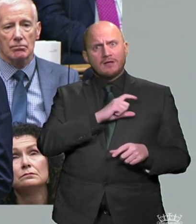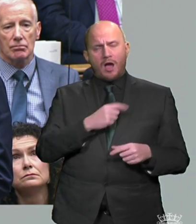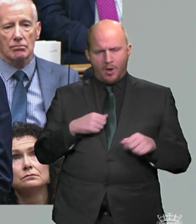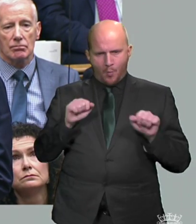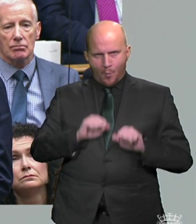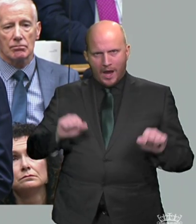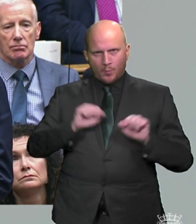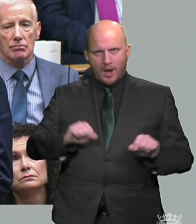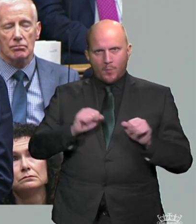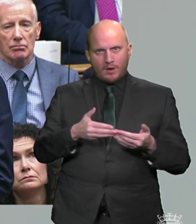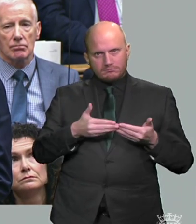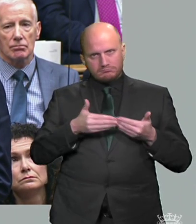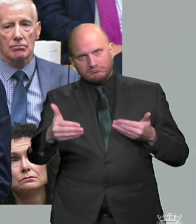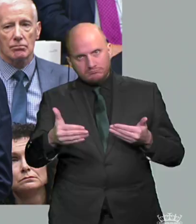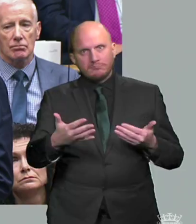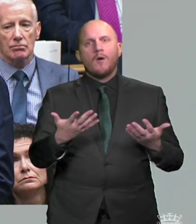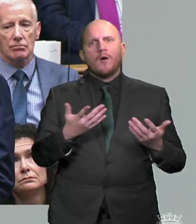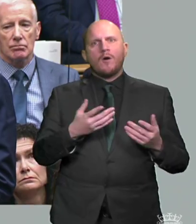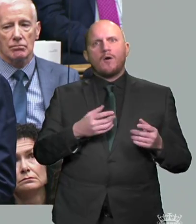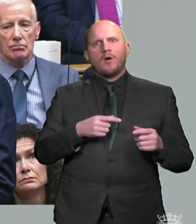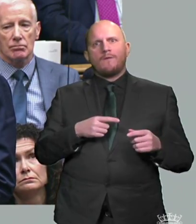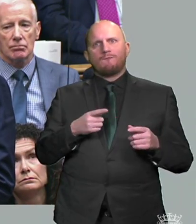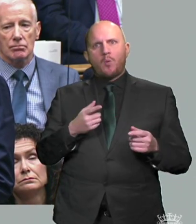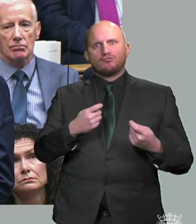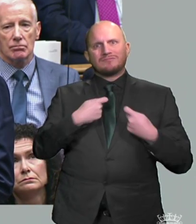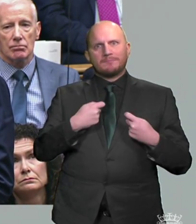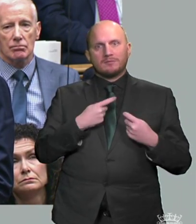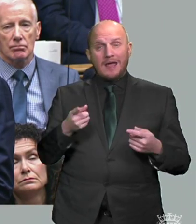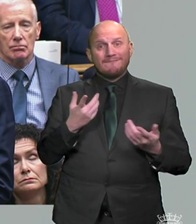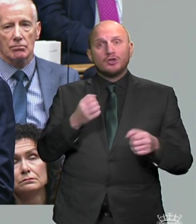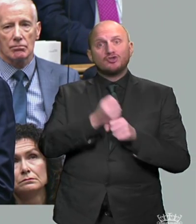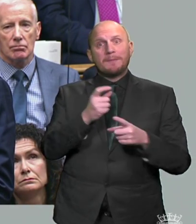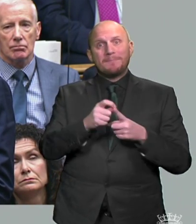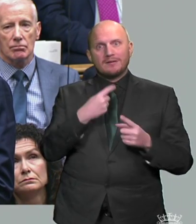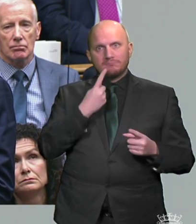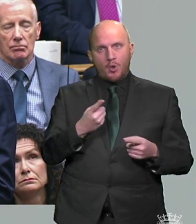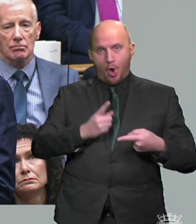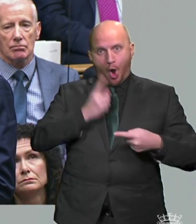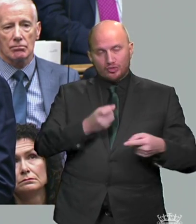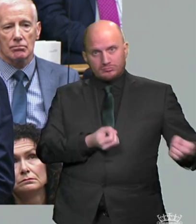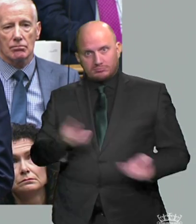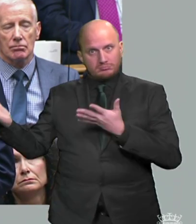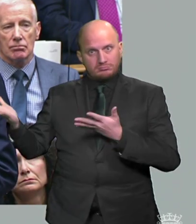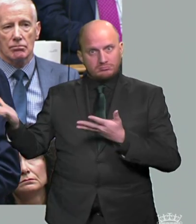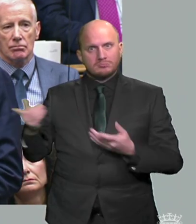That is the highest proportion on record and way above the Government’s own cancer waiting target.